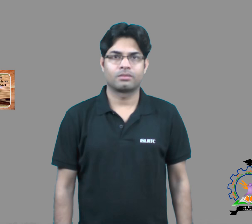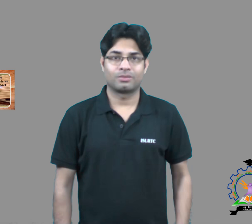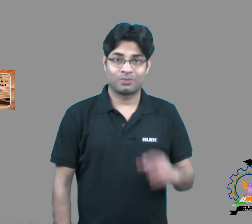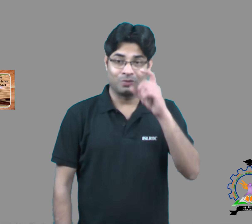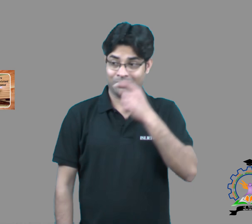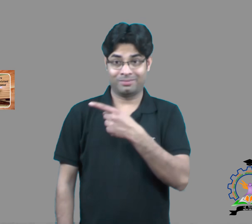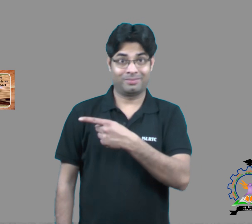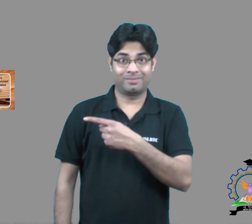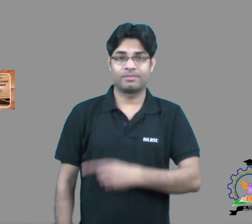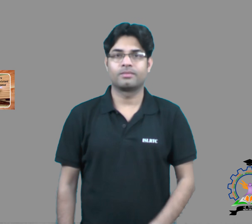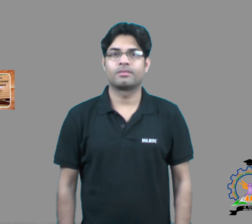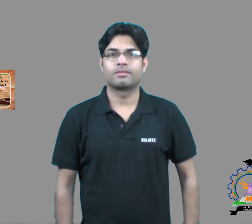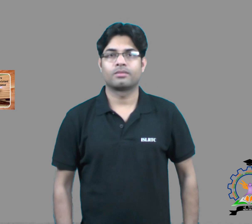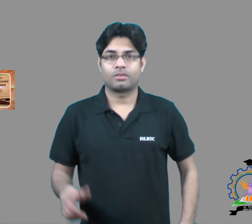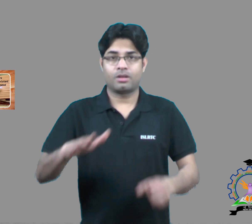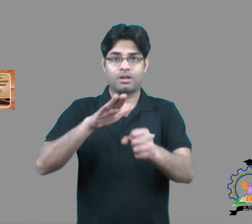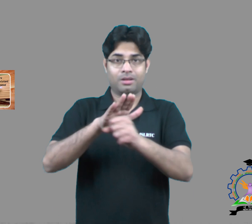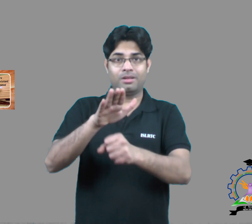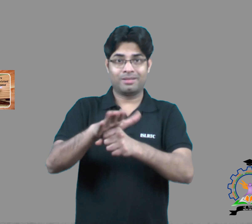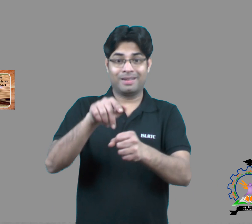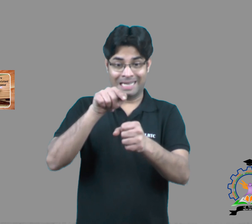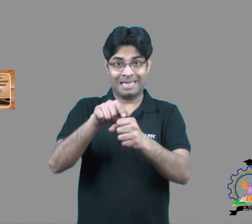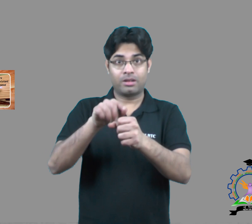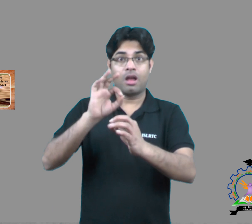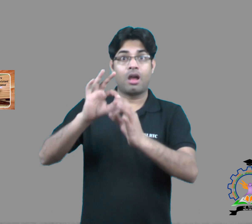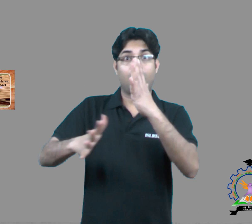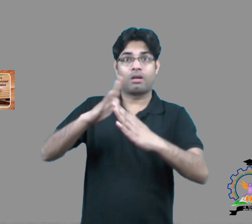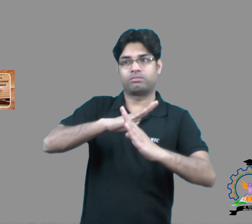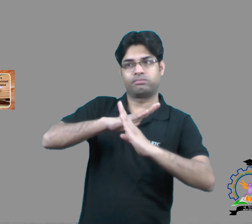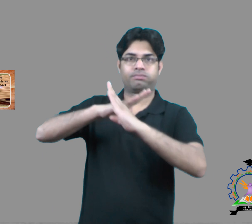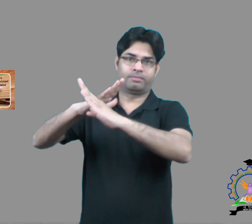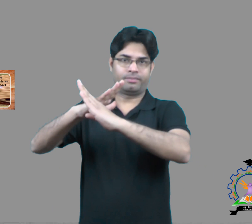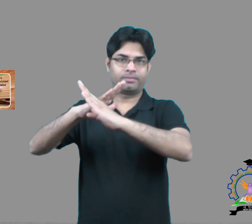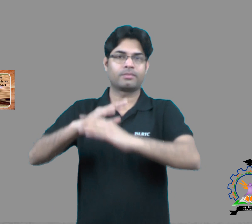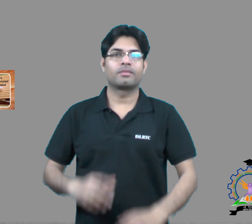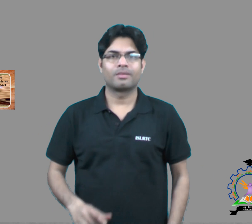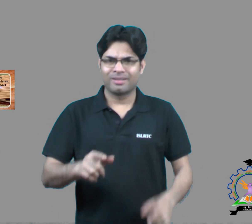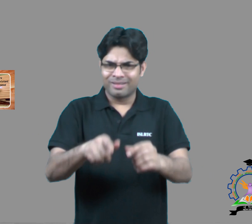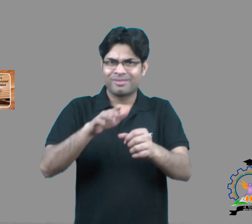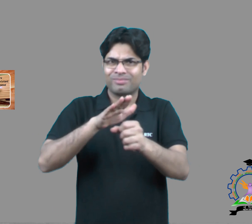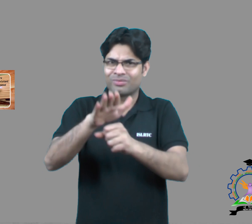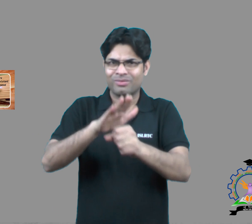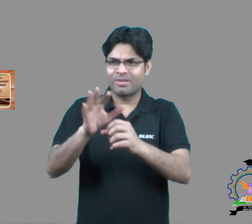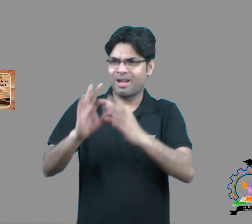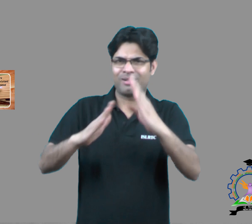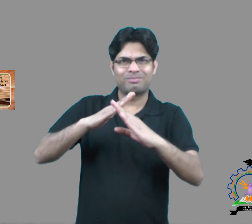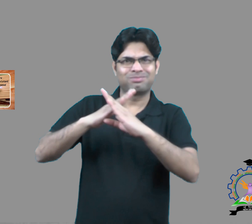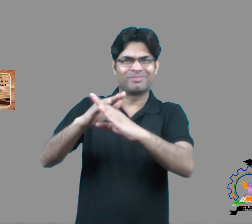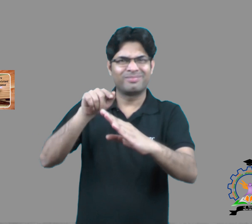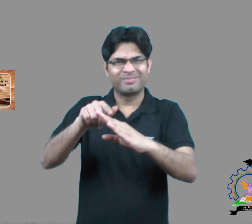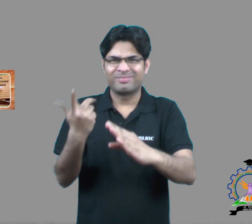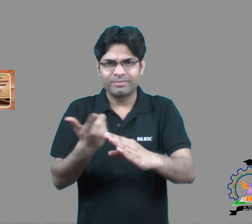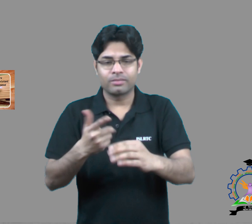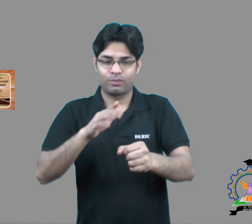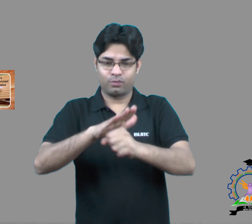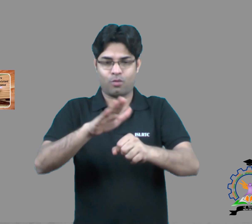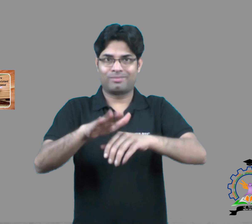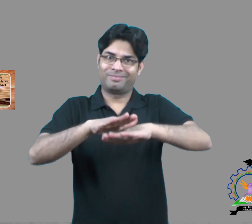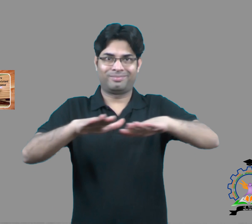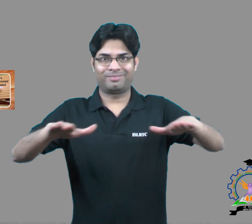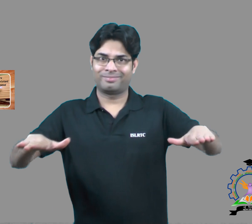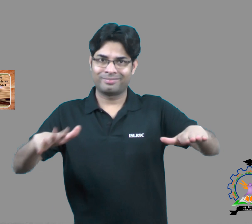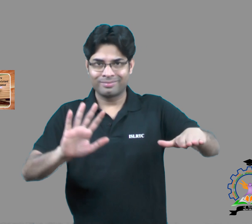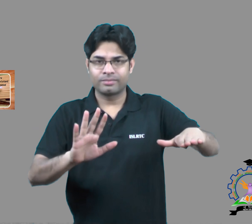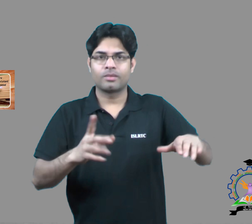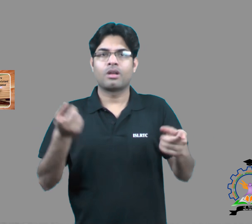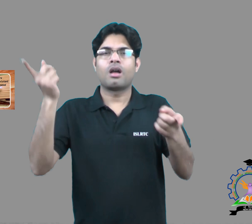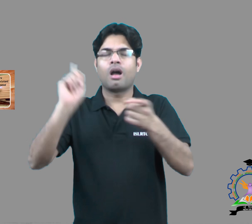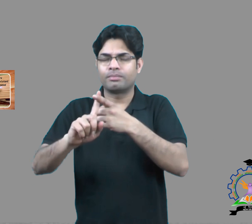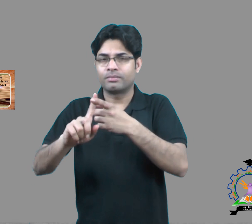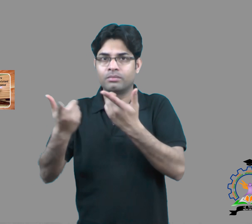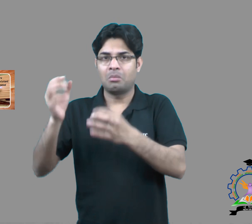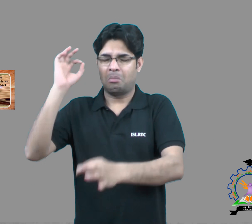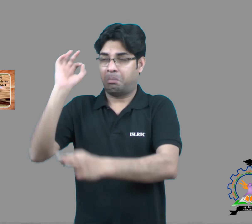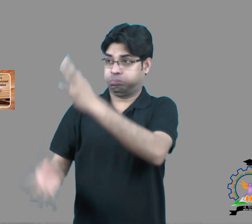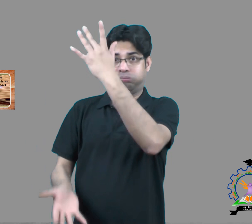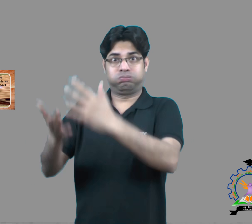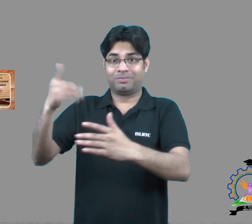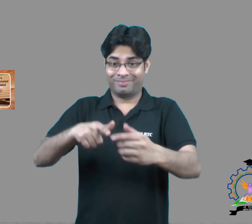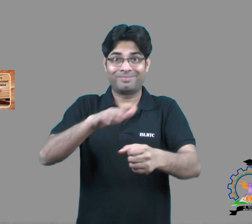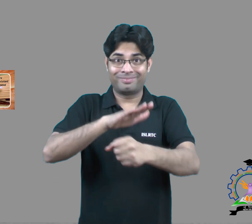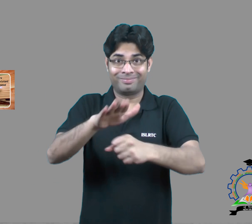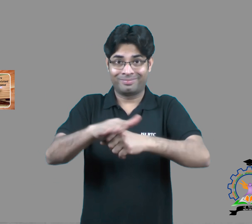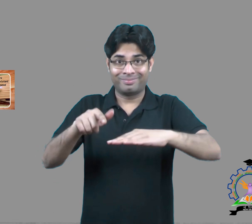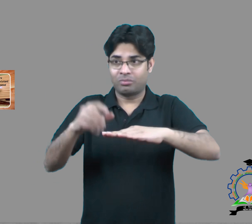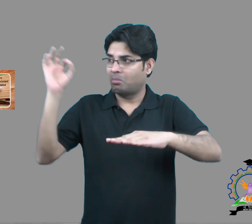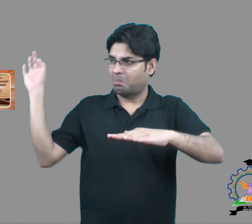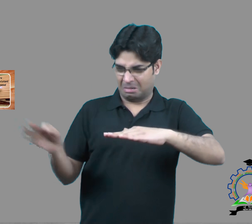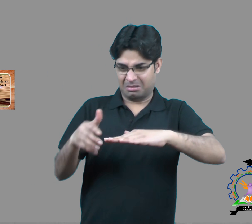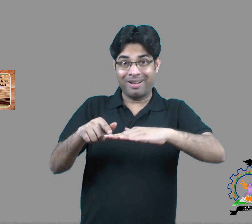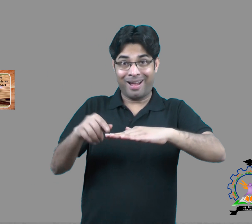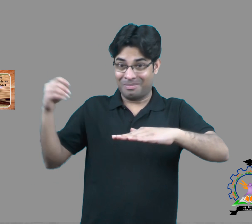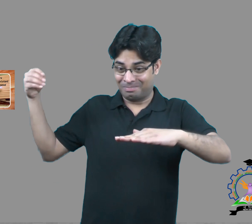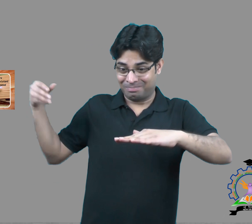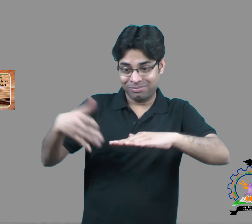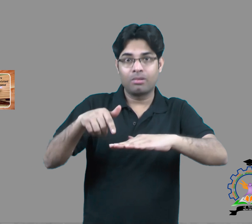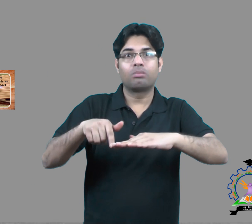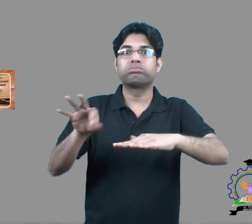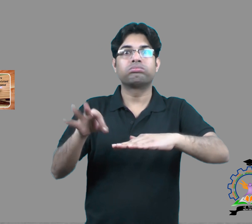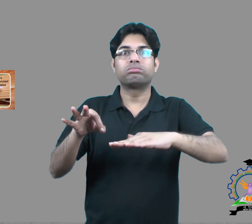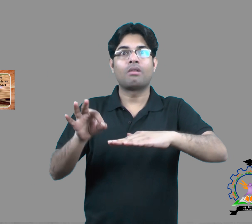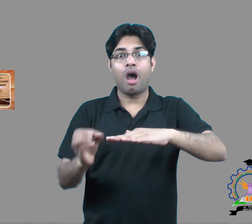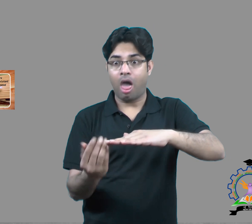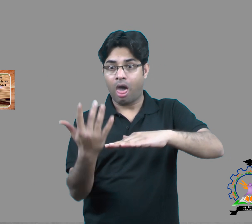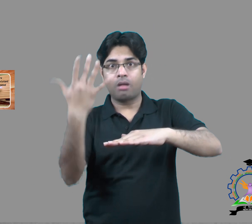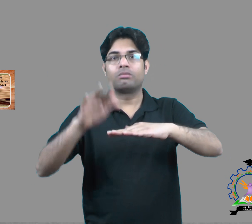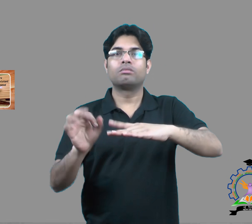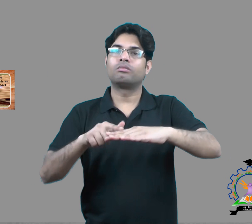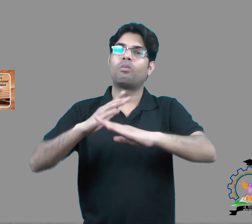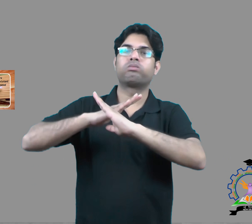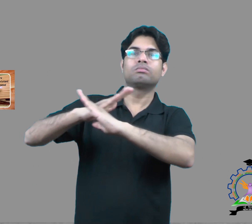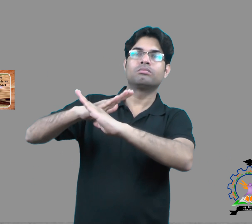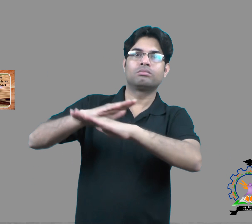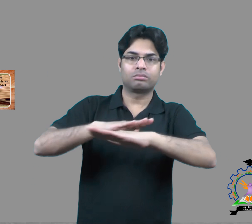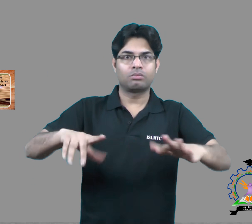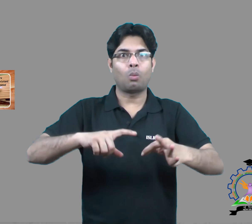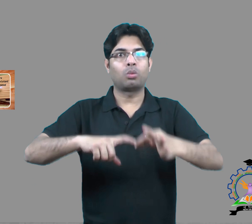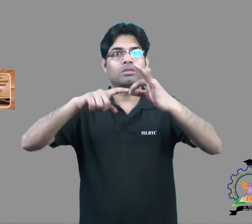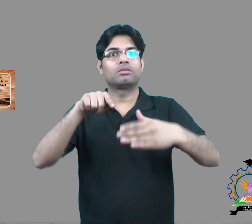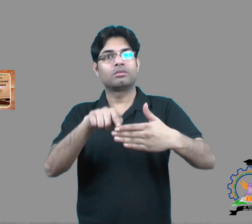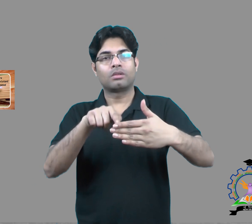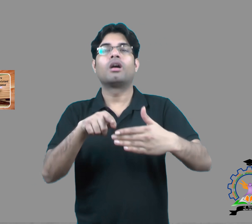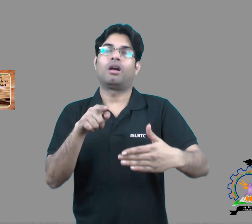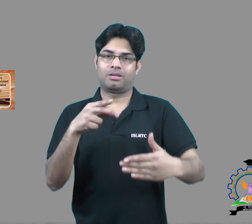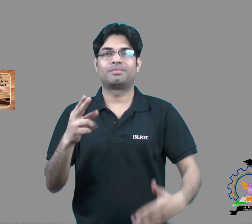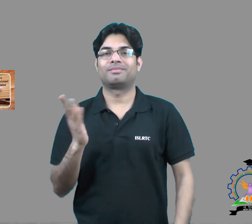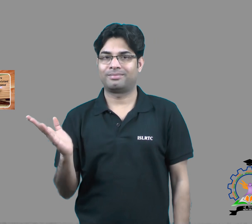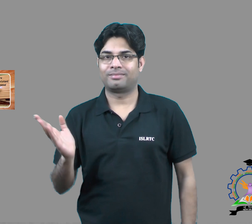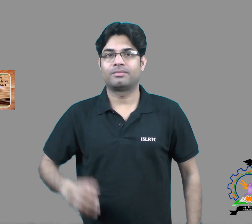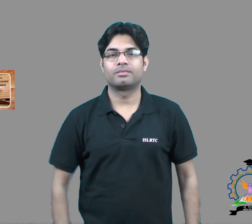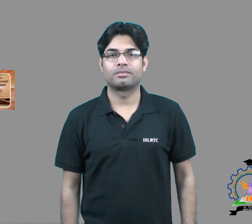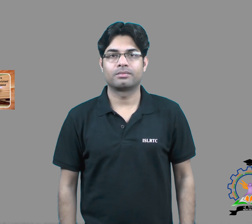Fire Resistant